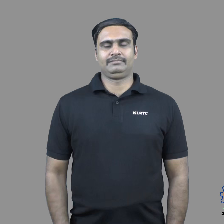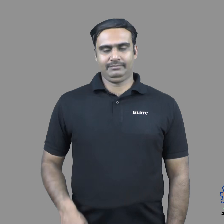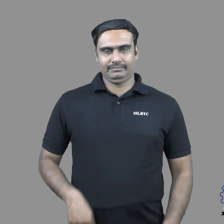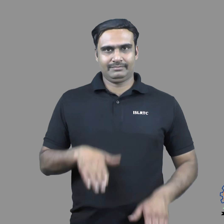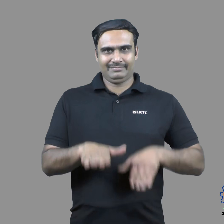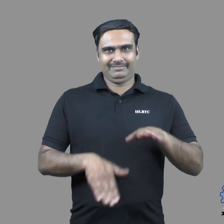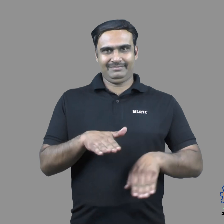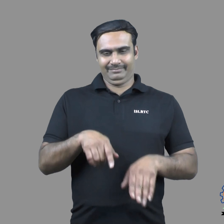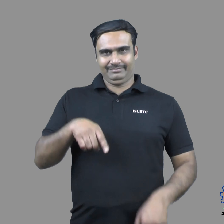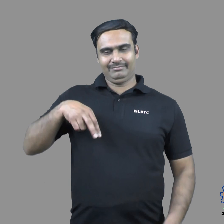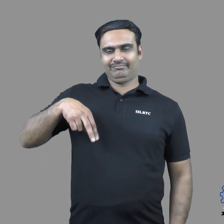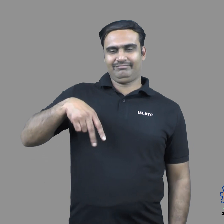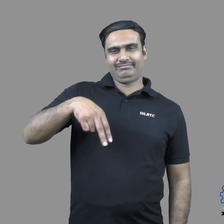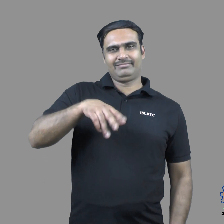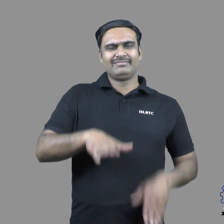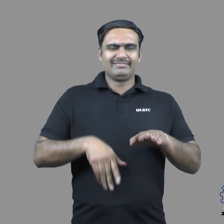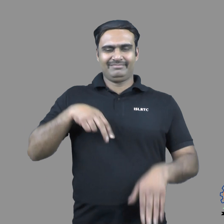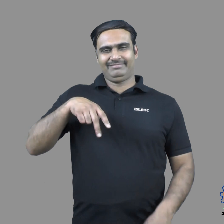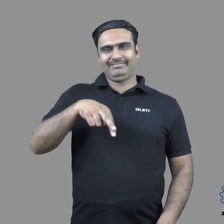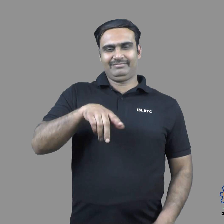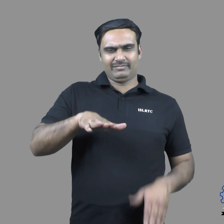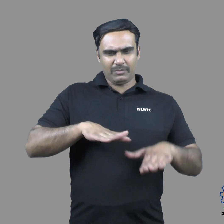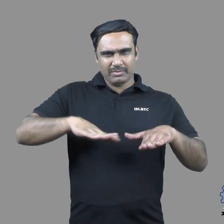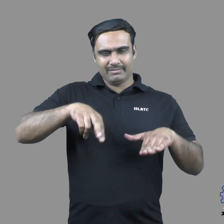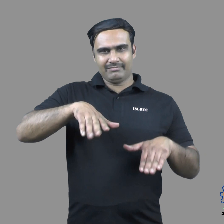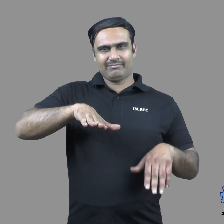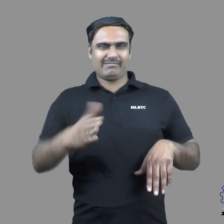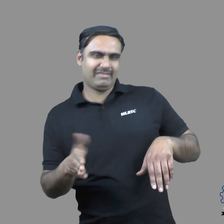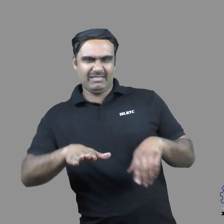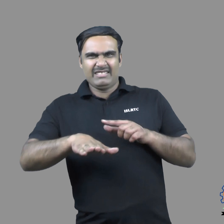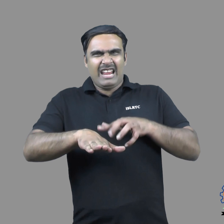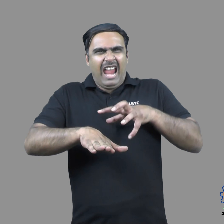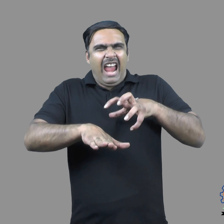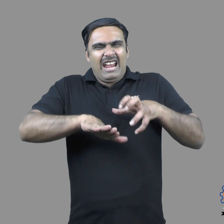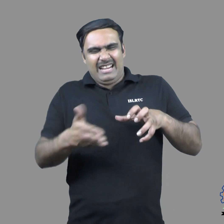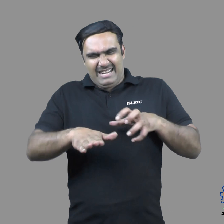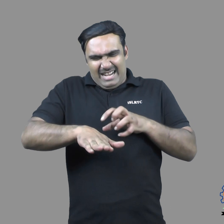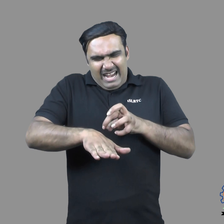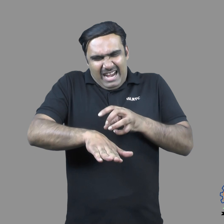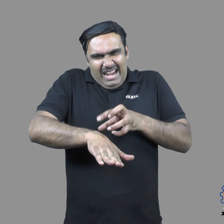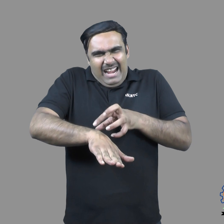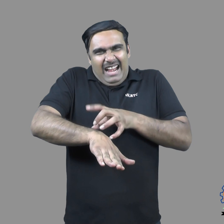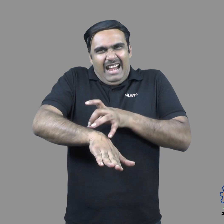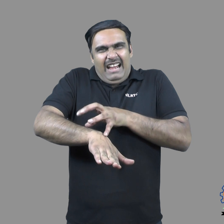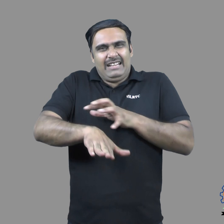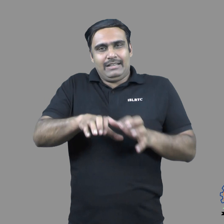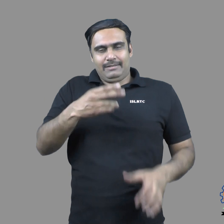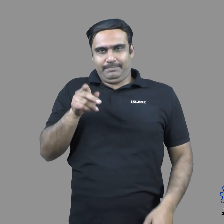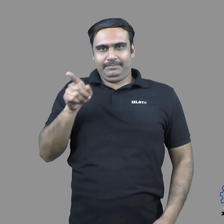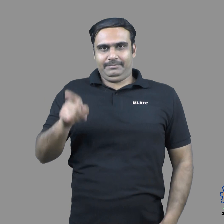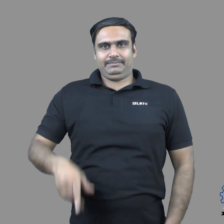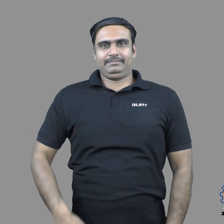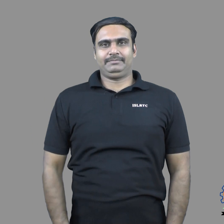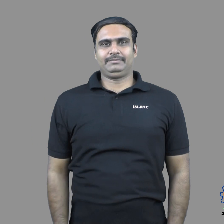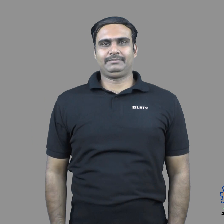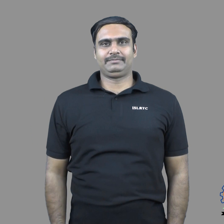Sprain